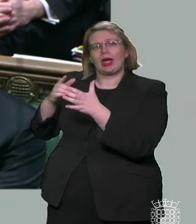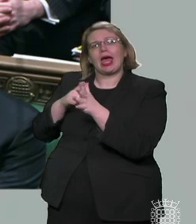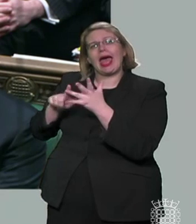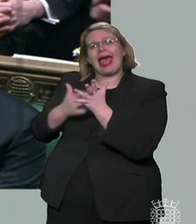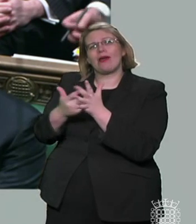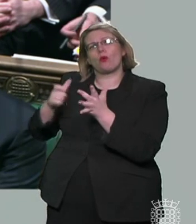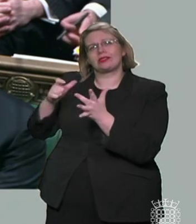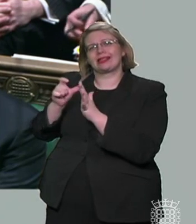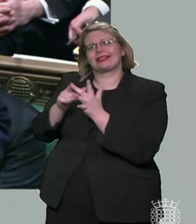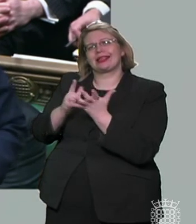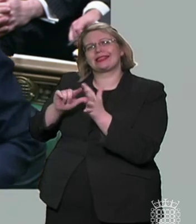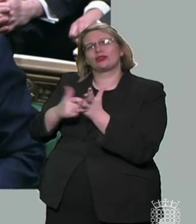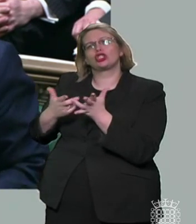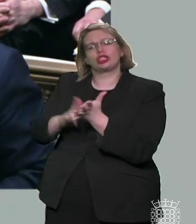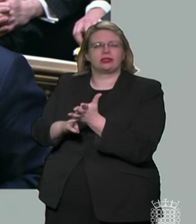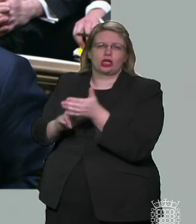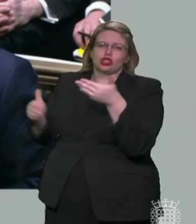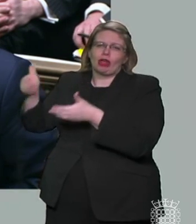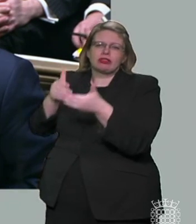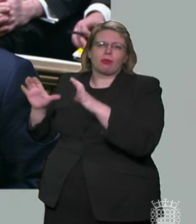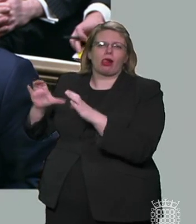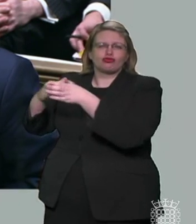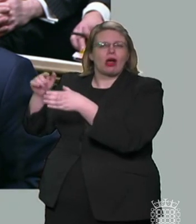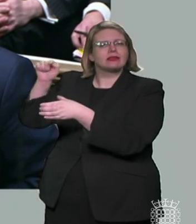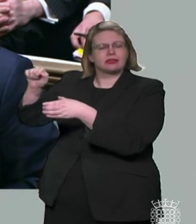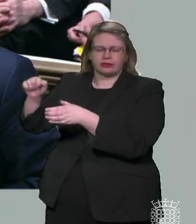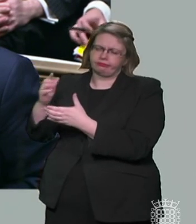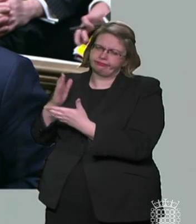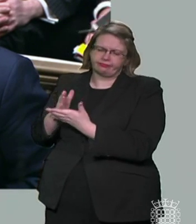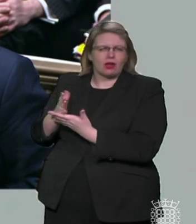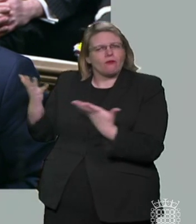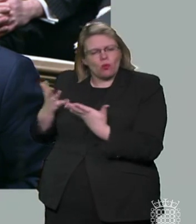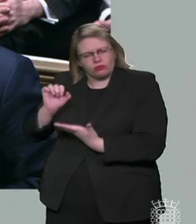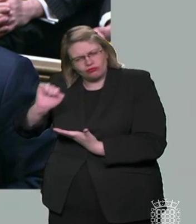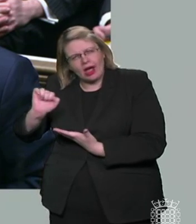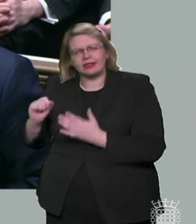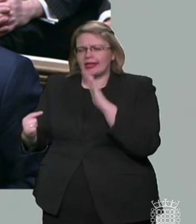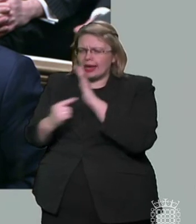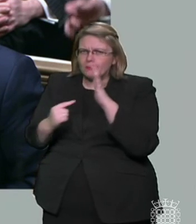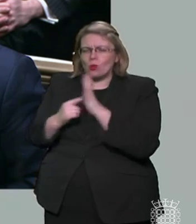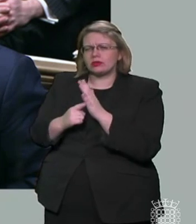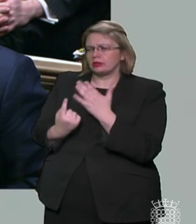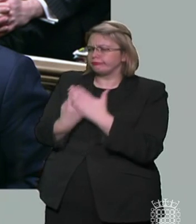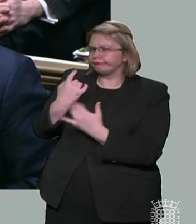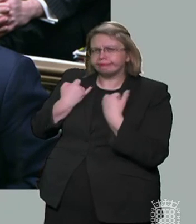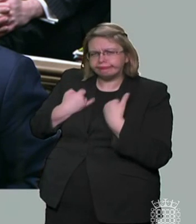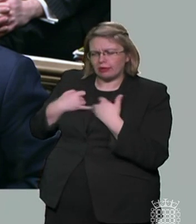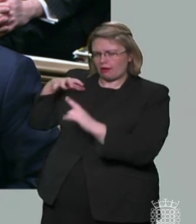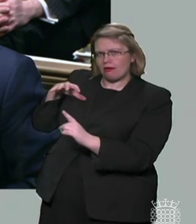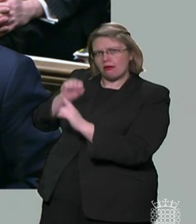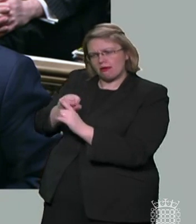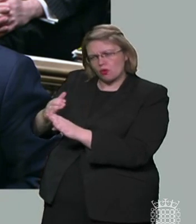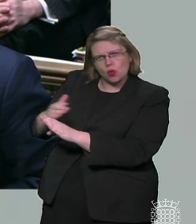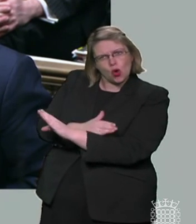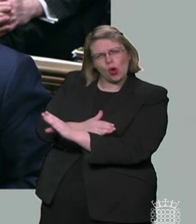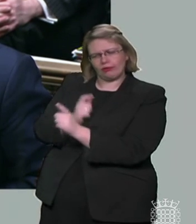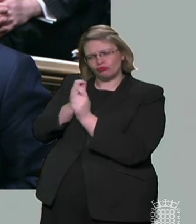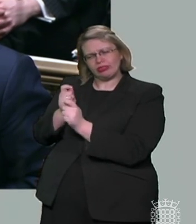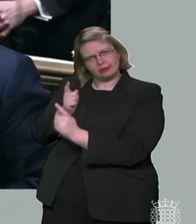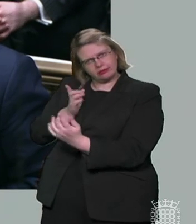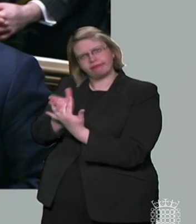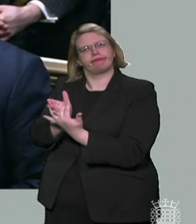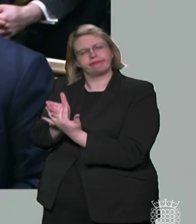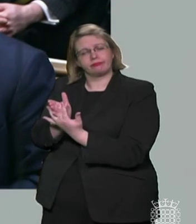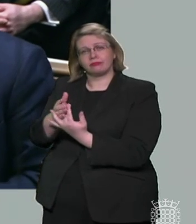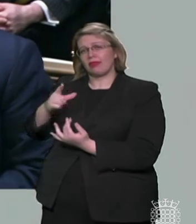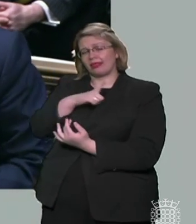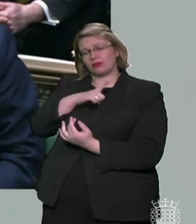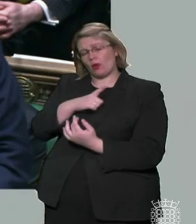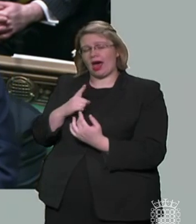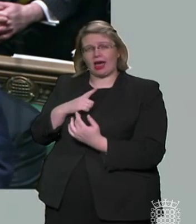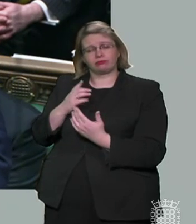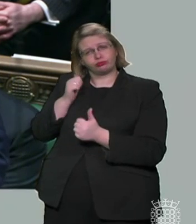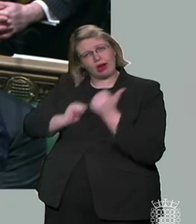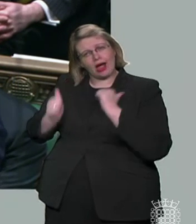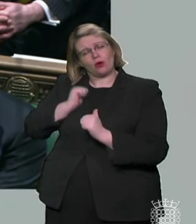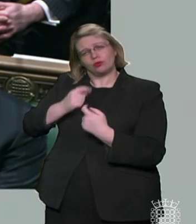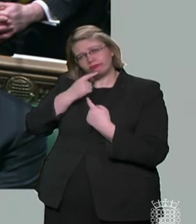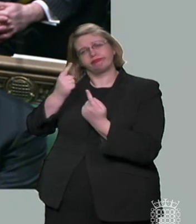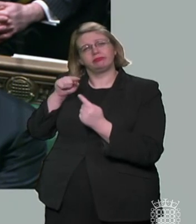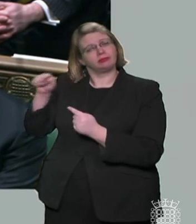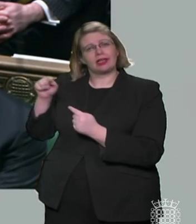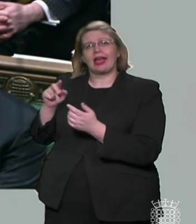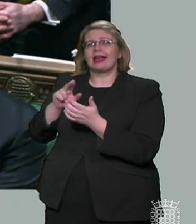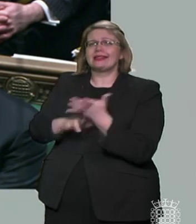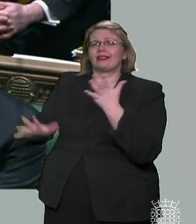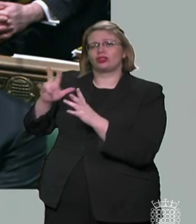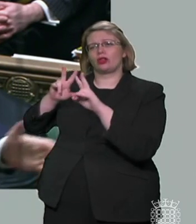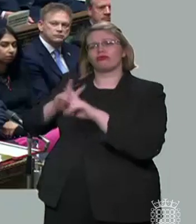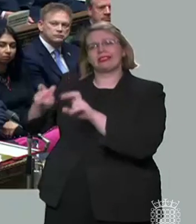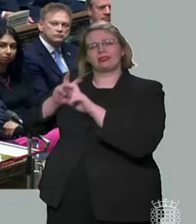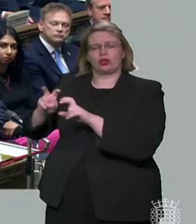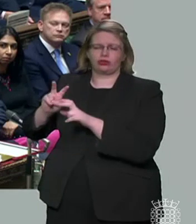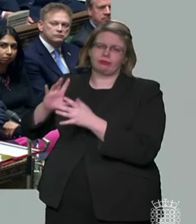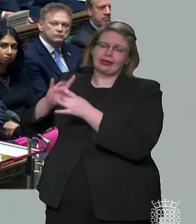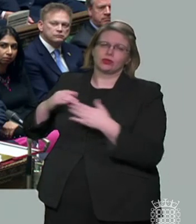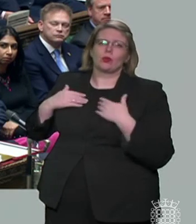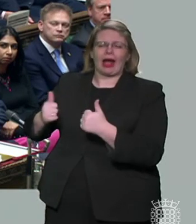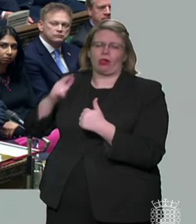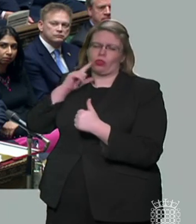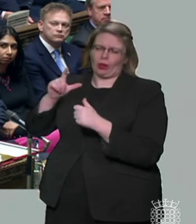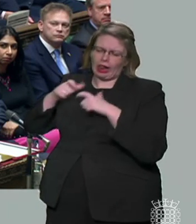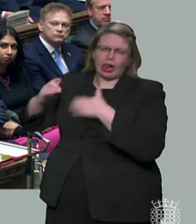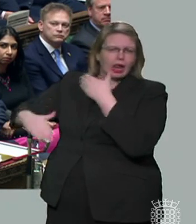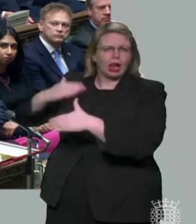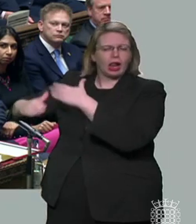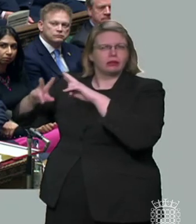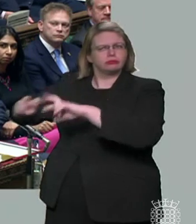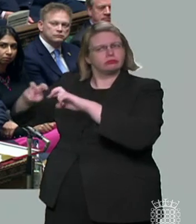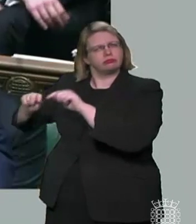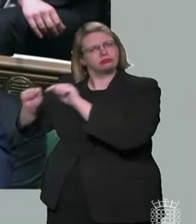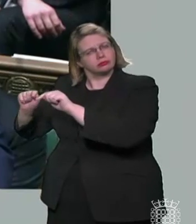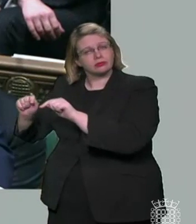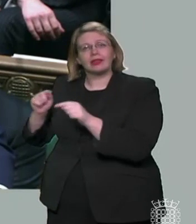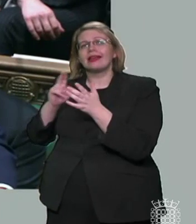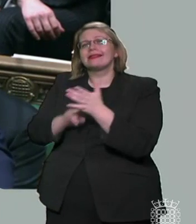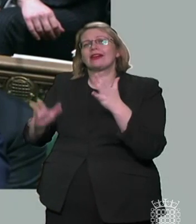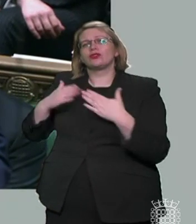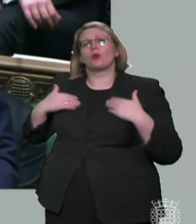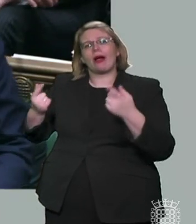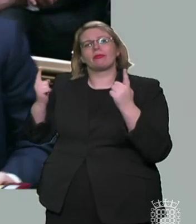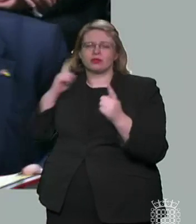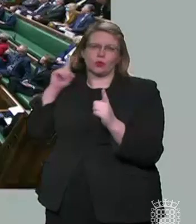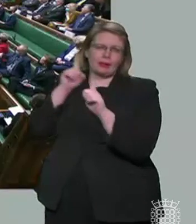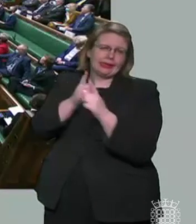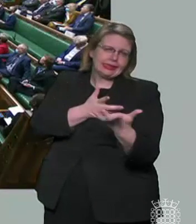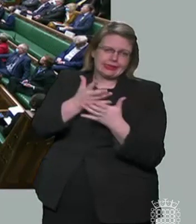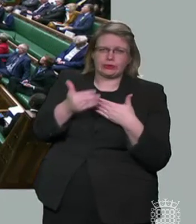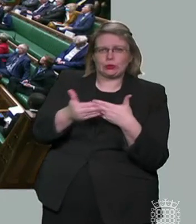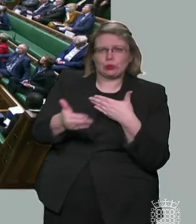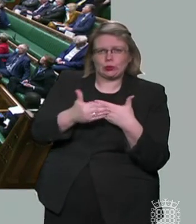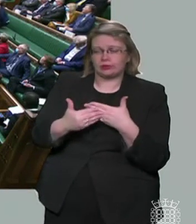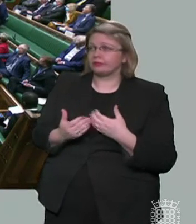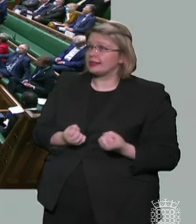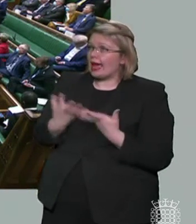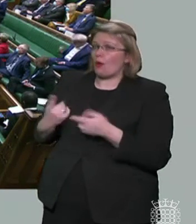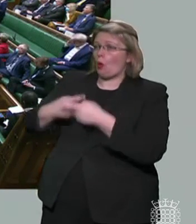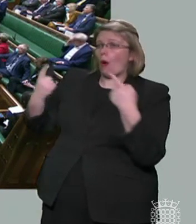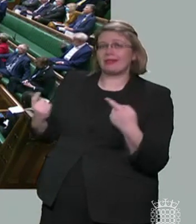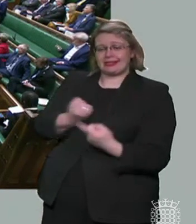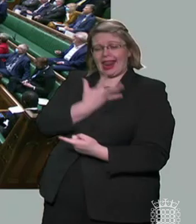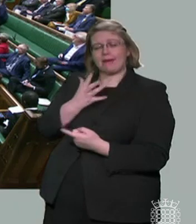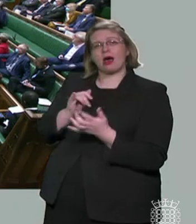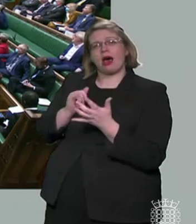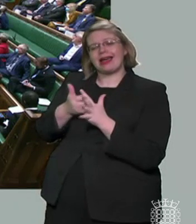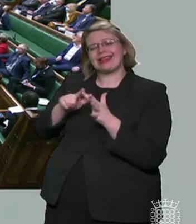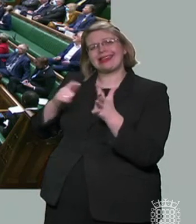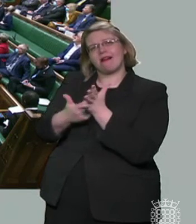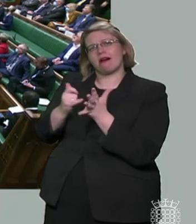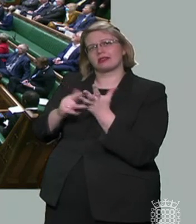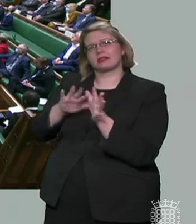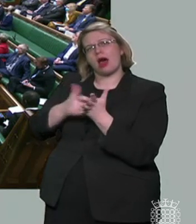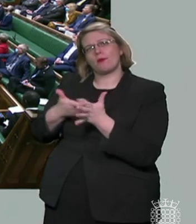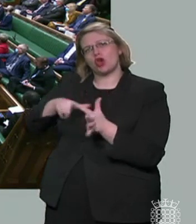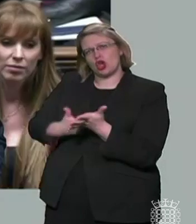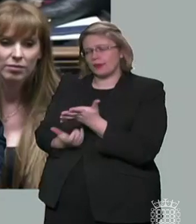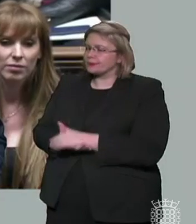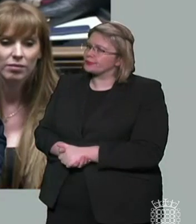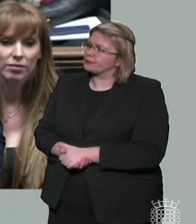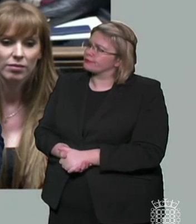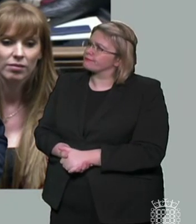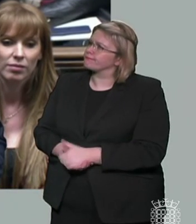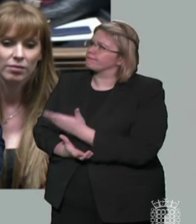She is completely right that accurate and fast diagnosis and treatment is crucial, which is why I am pleased that the National Institute for Health Research is looking to do further work in this area, and my right honourable Friend the Secretary of State for Health and Social Care will meet her at his earliest convenience.